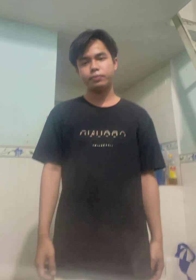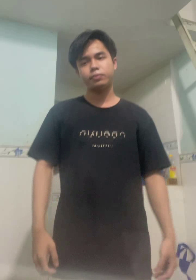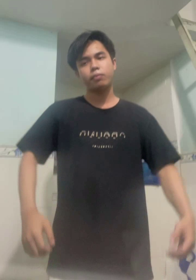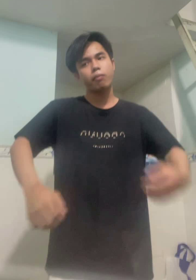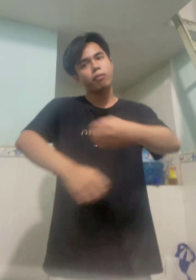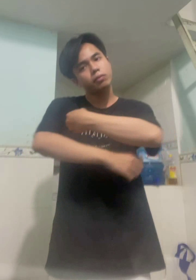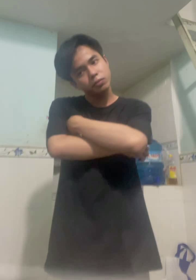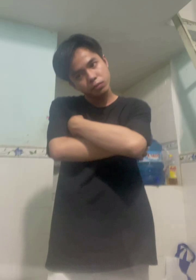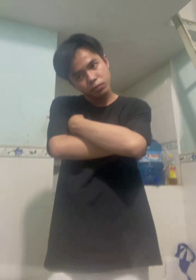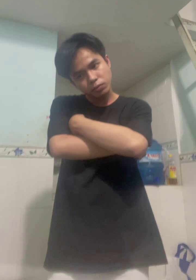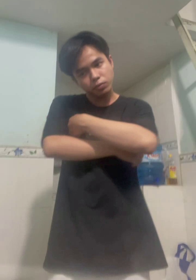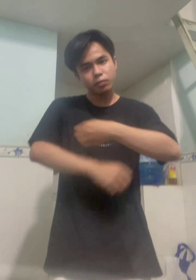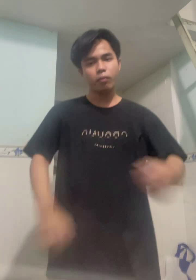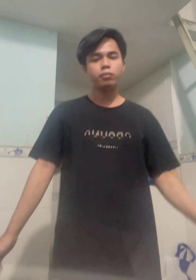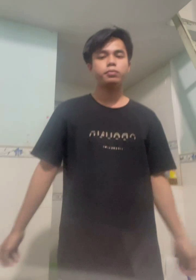om